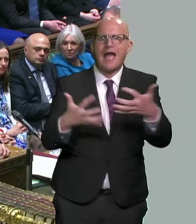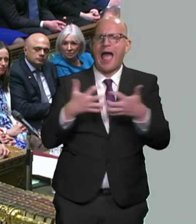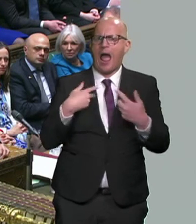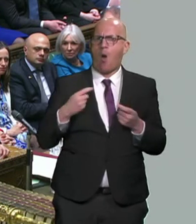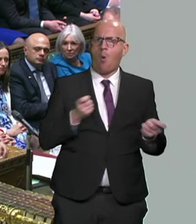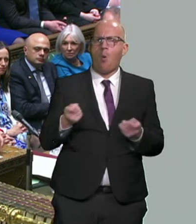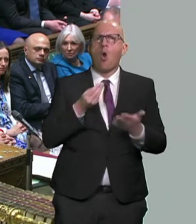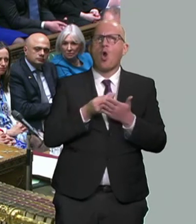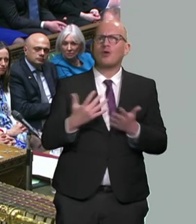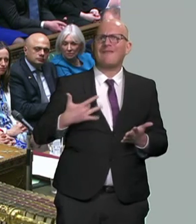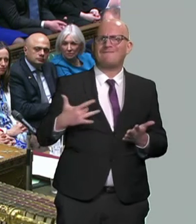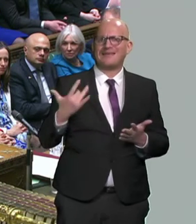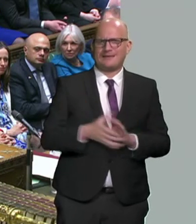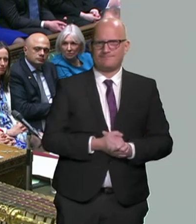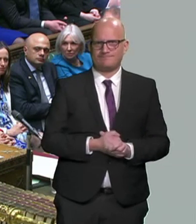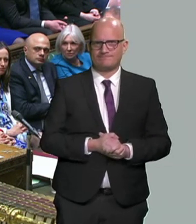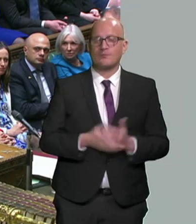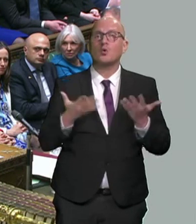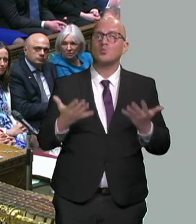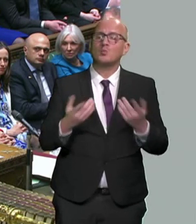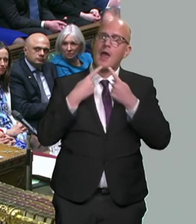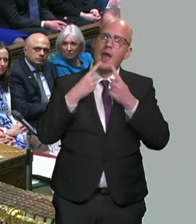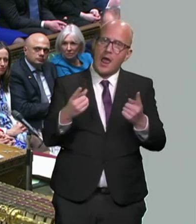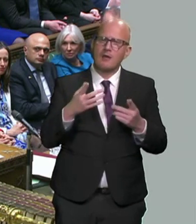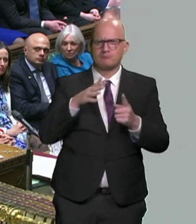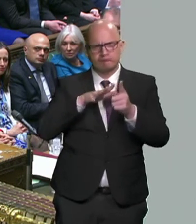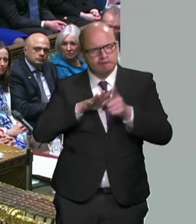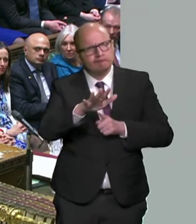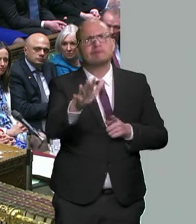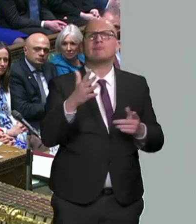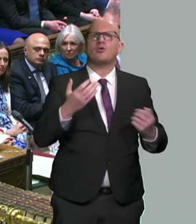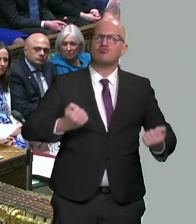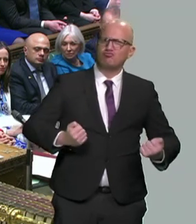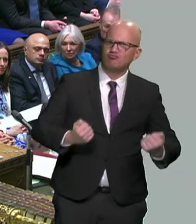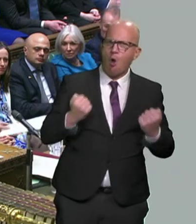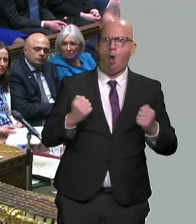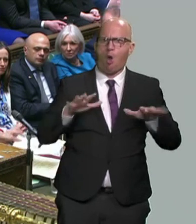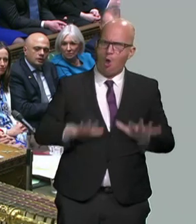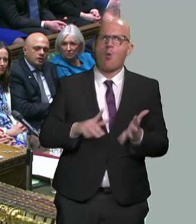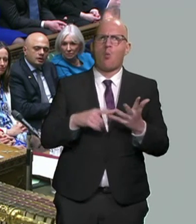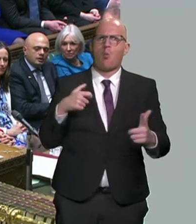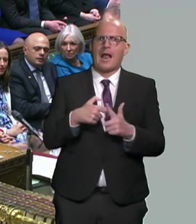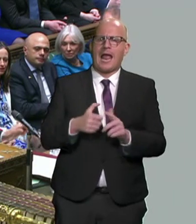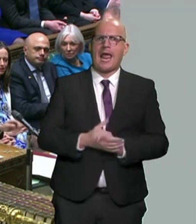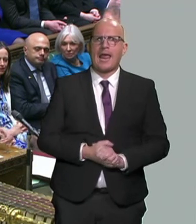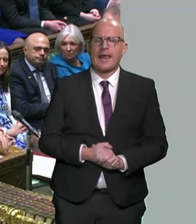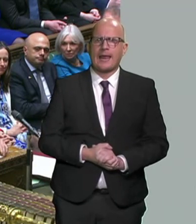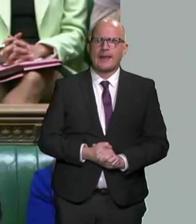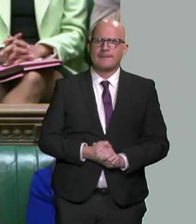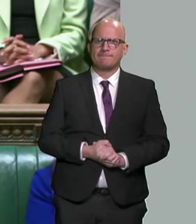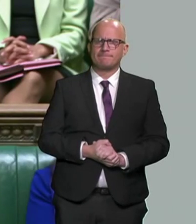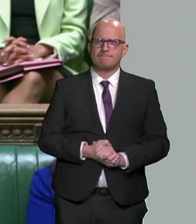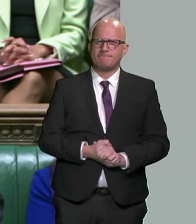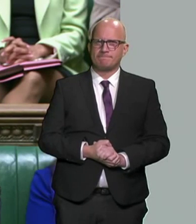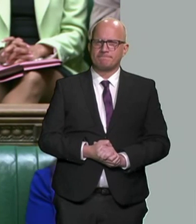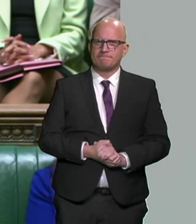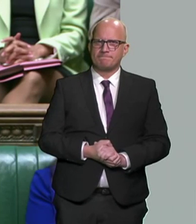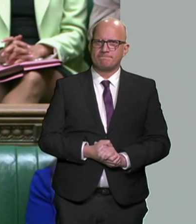Today’s statement builds a stronger, more secure economy for the United Kingdom.